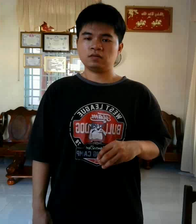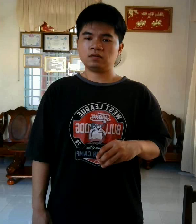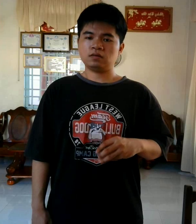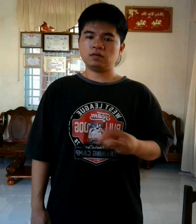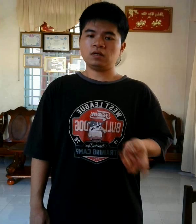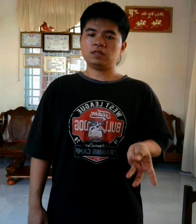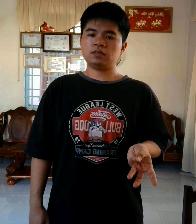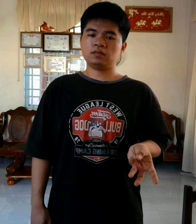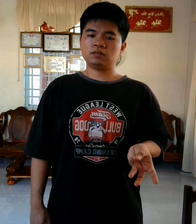it